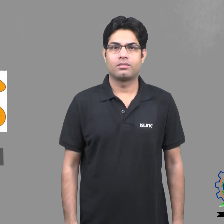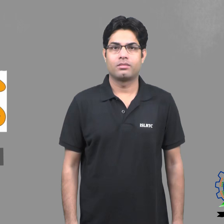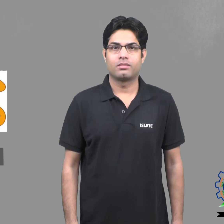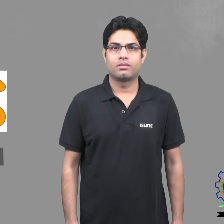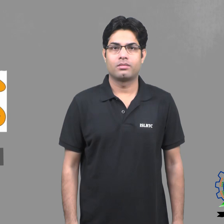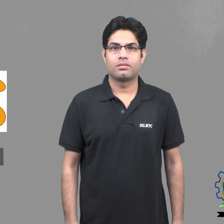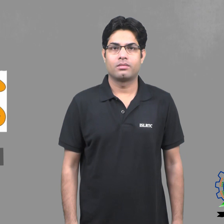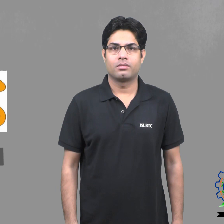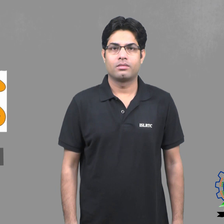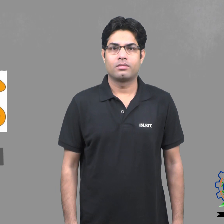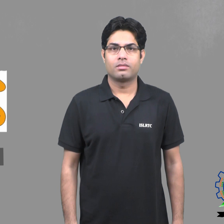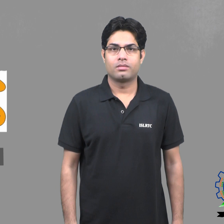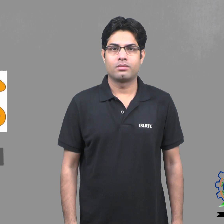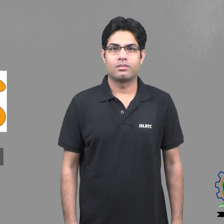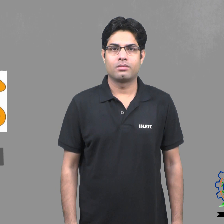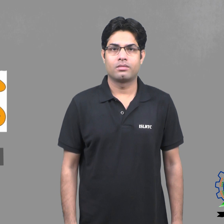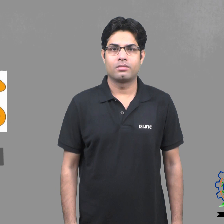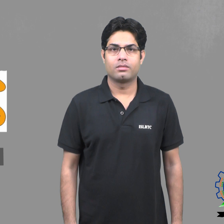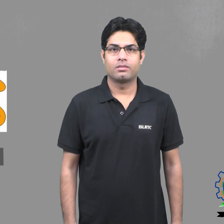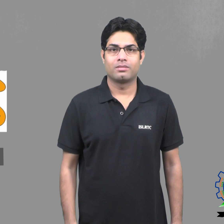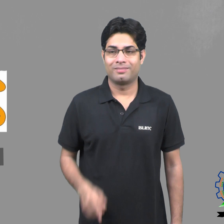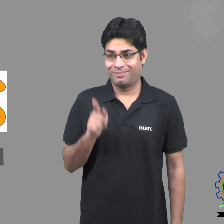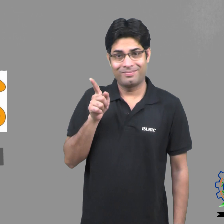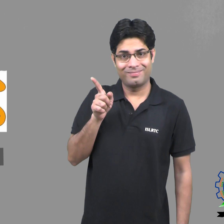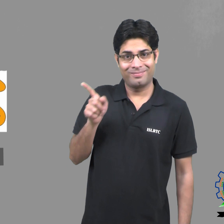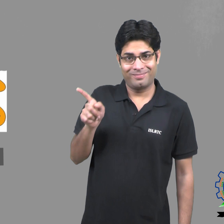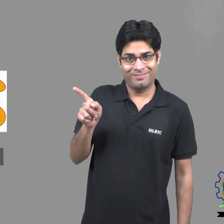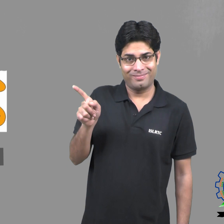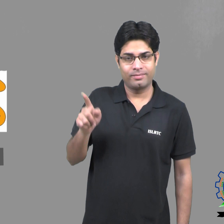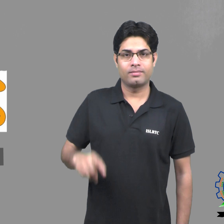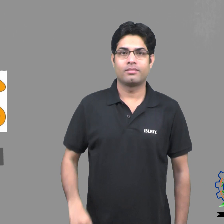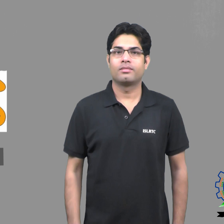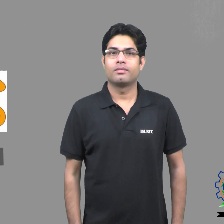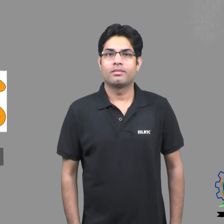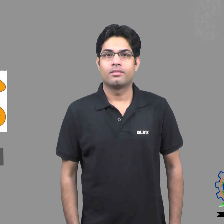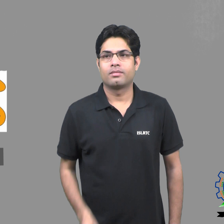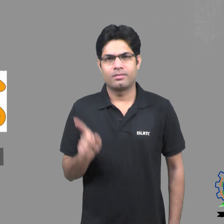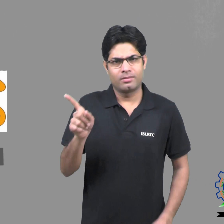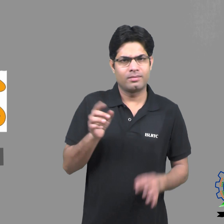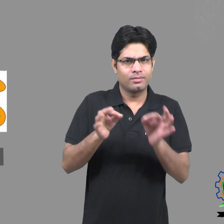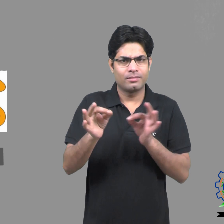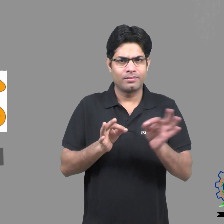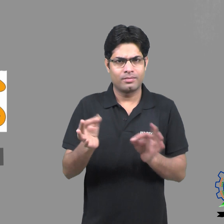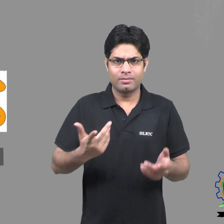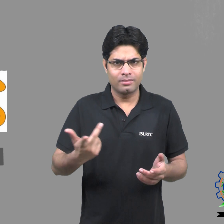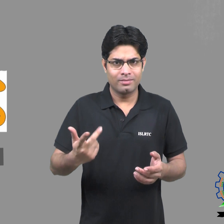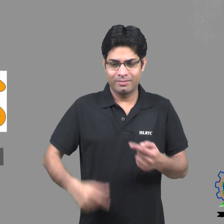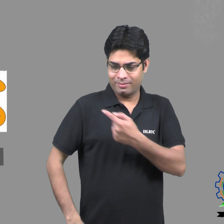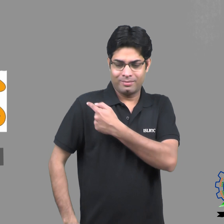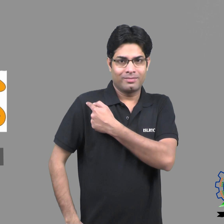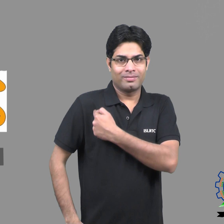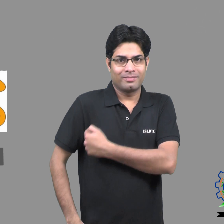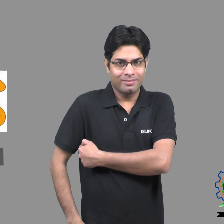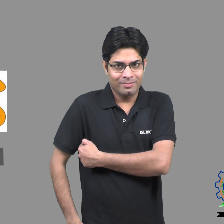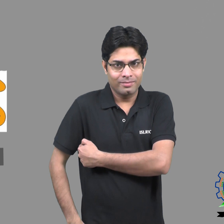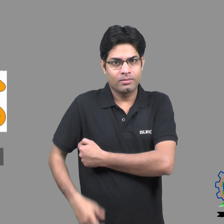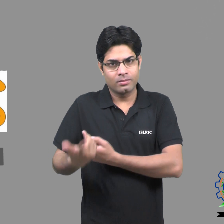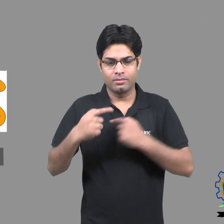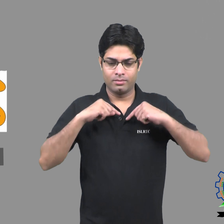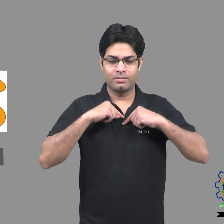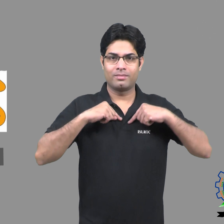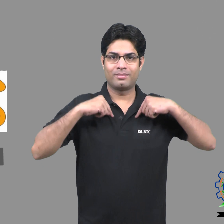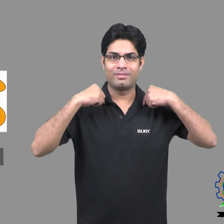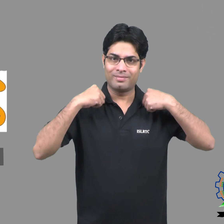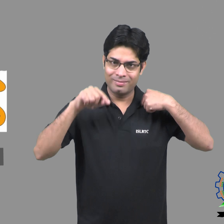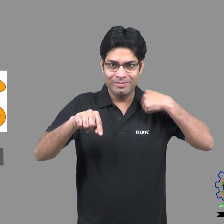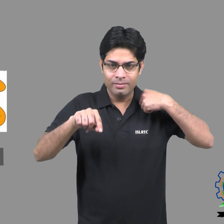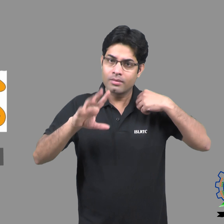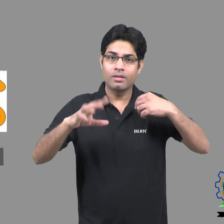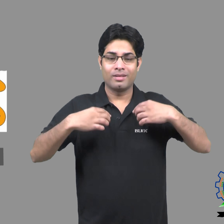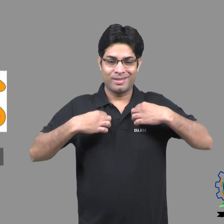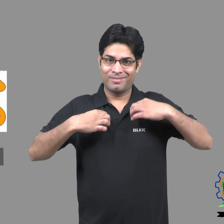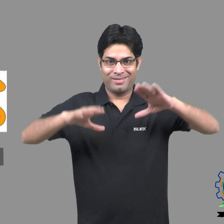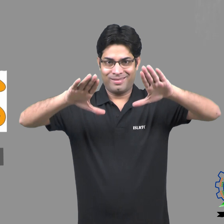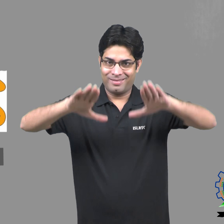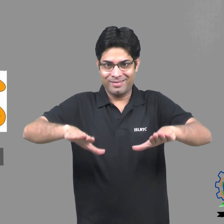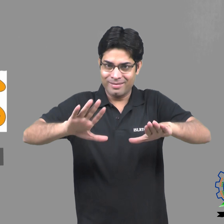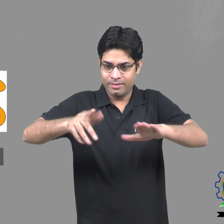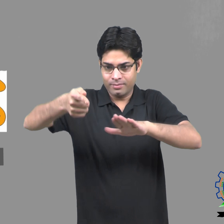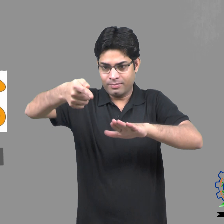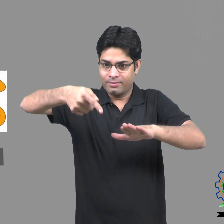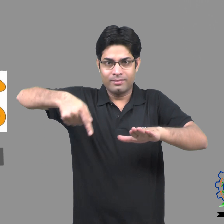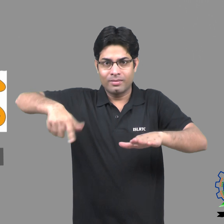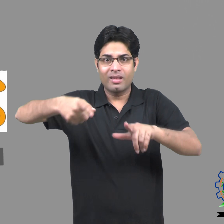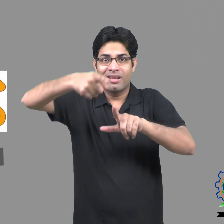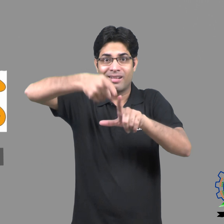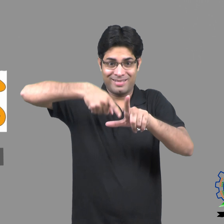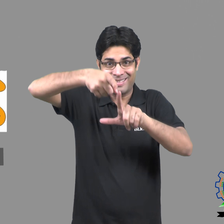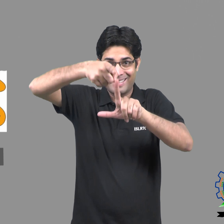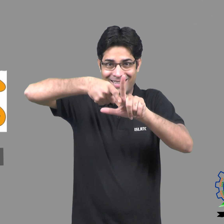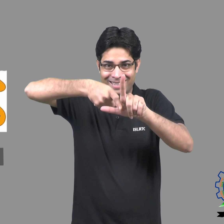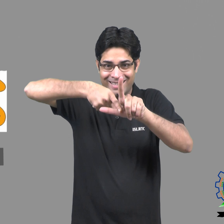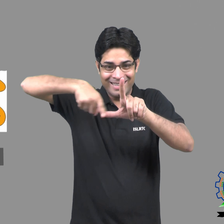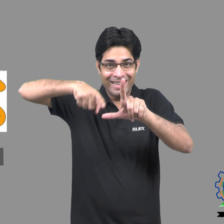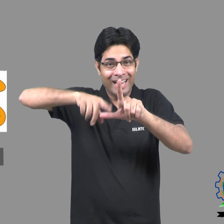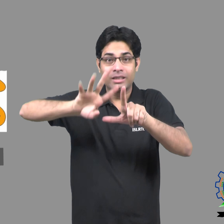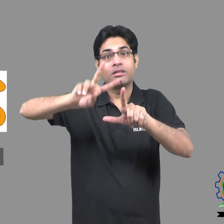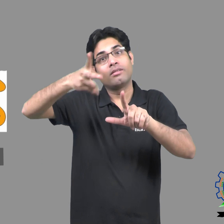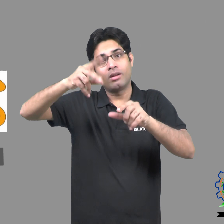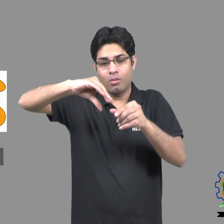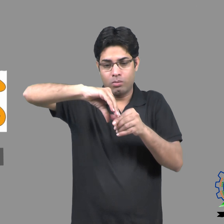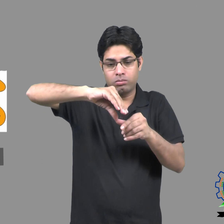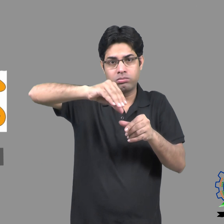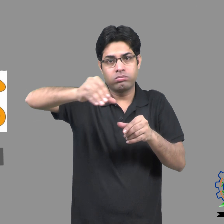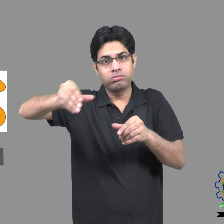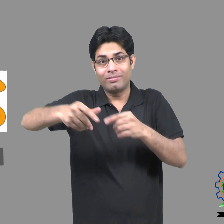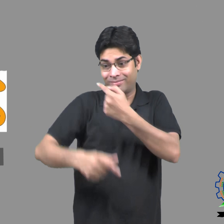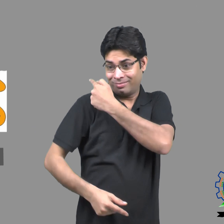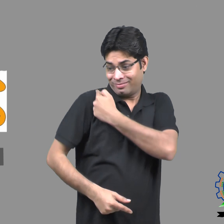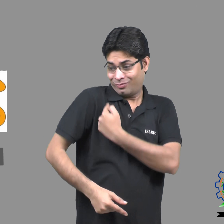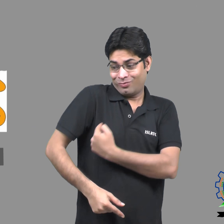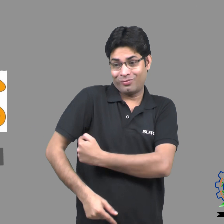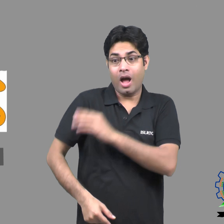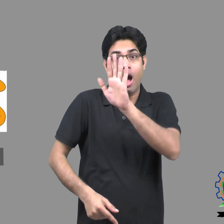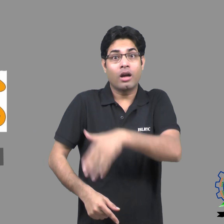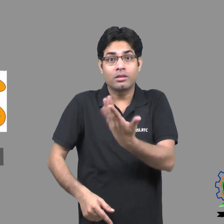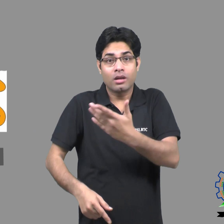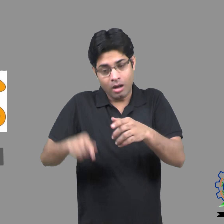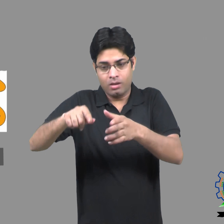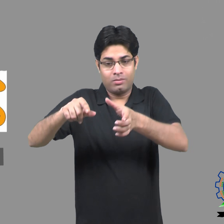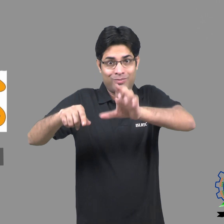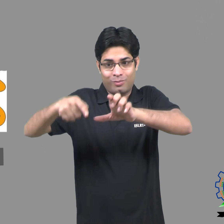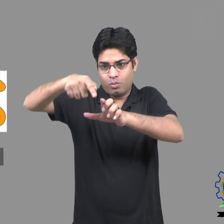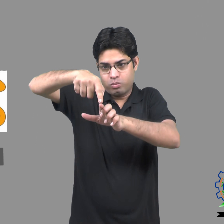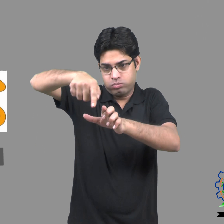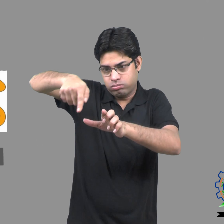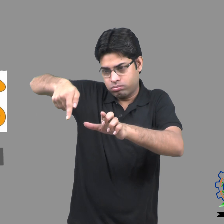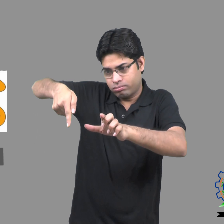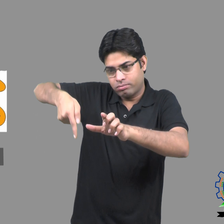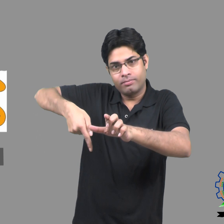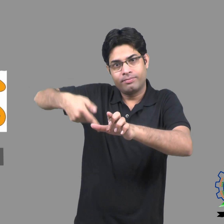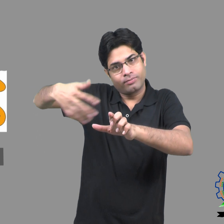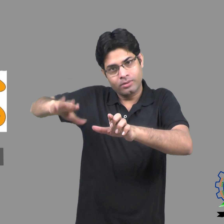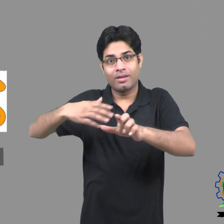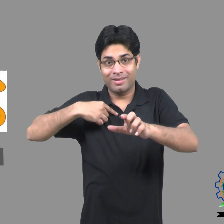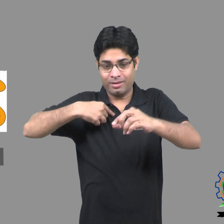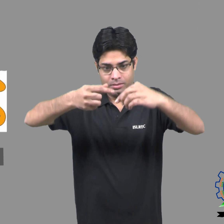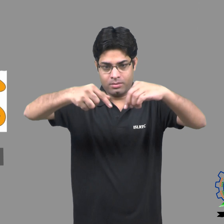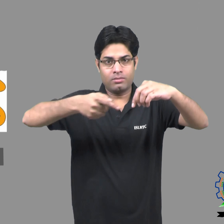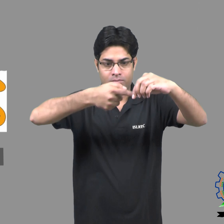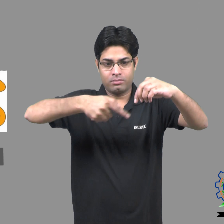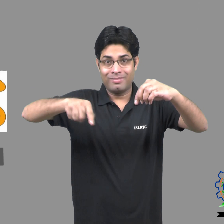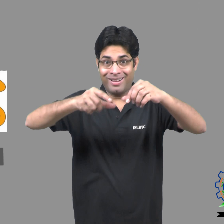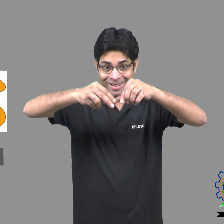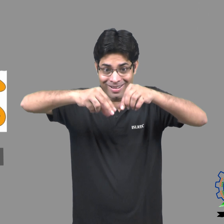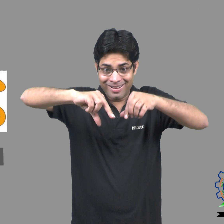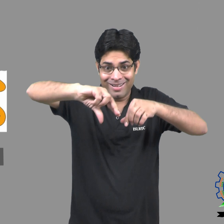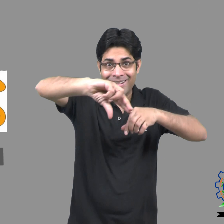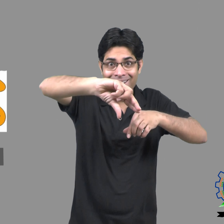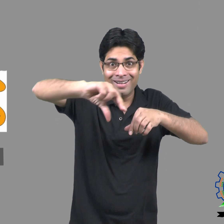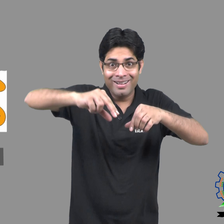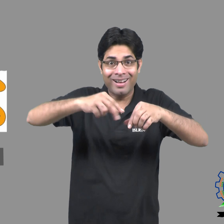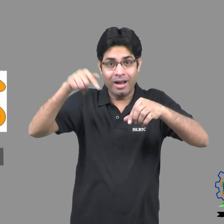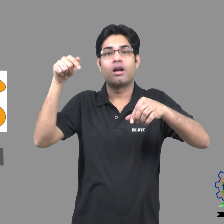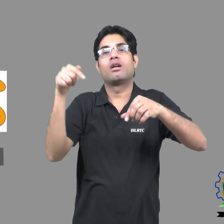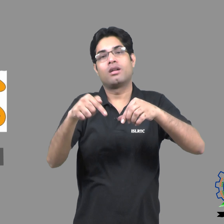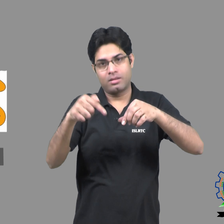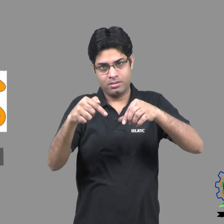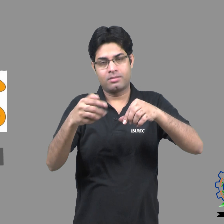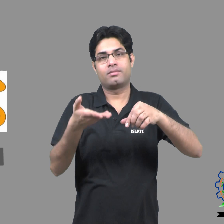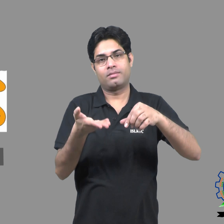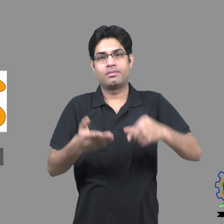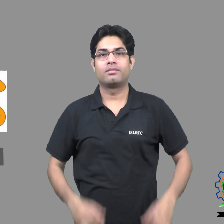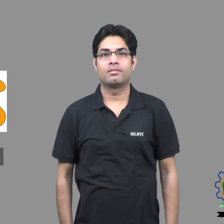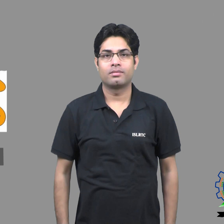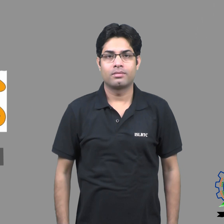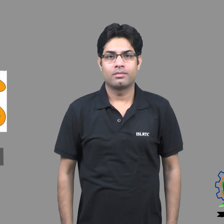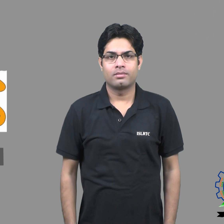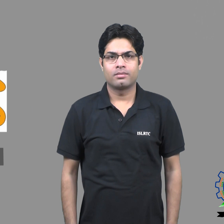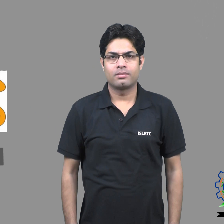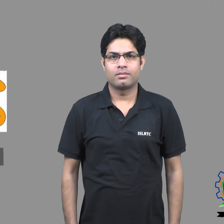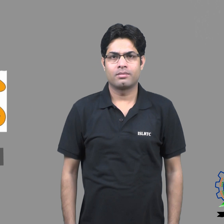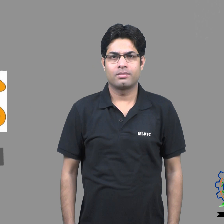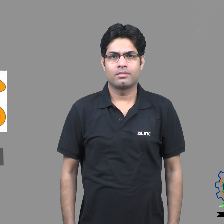French Curves